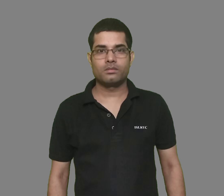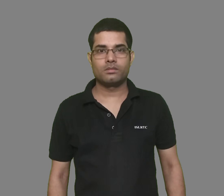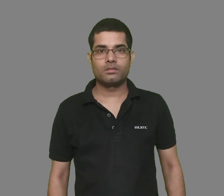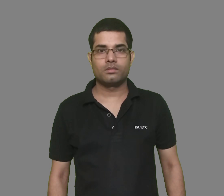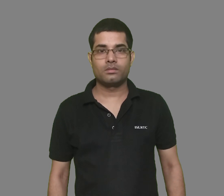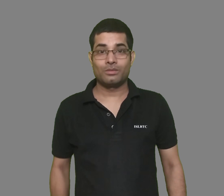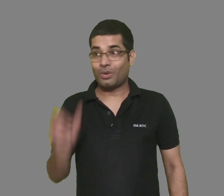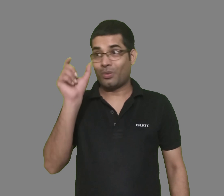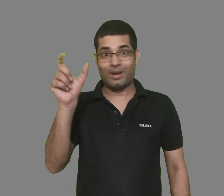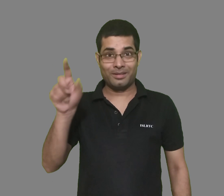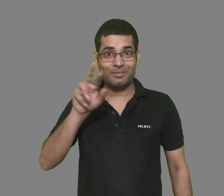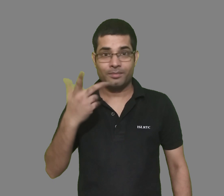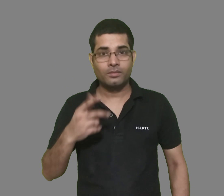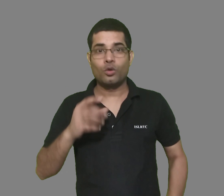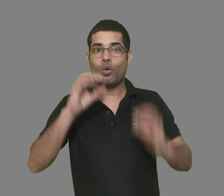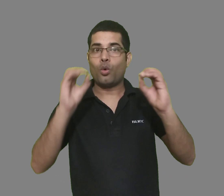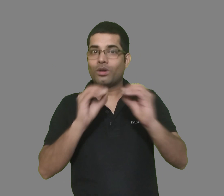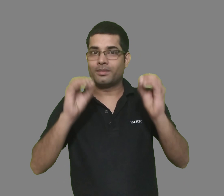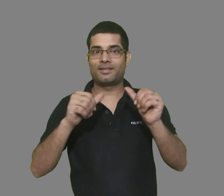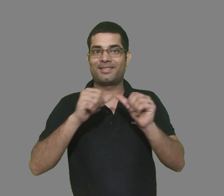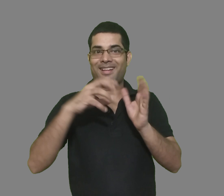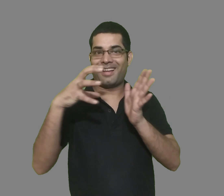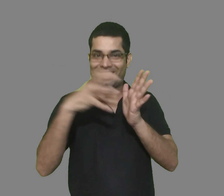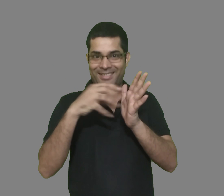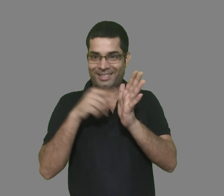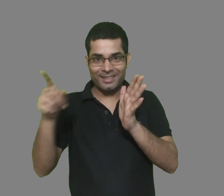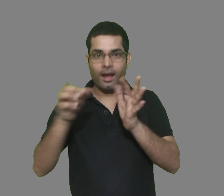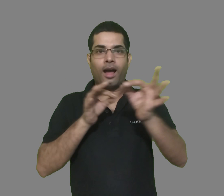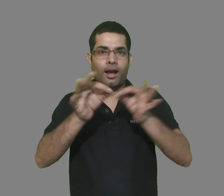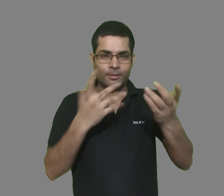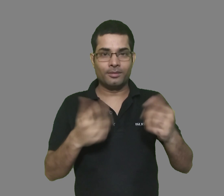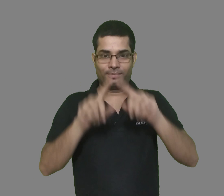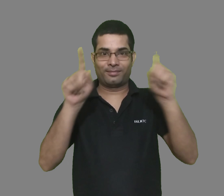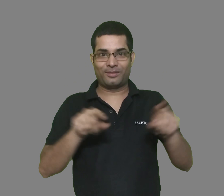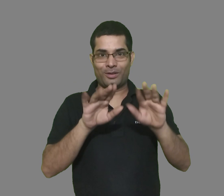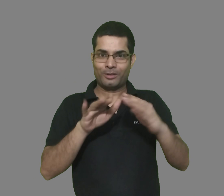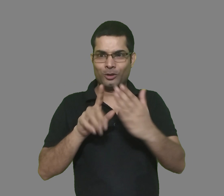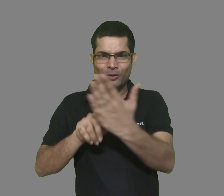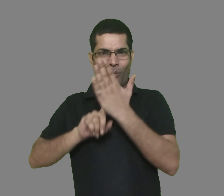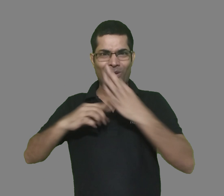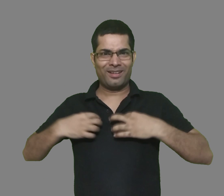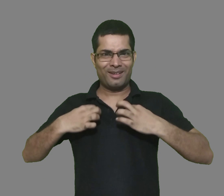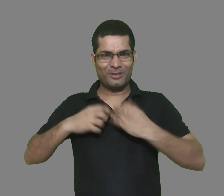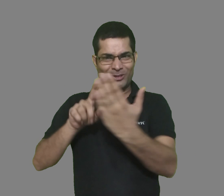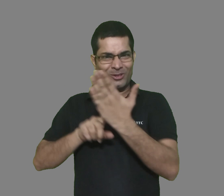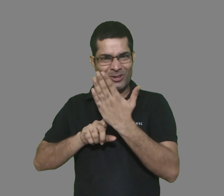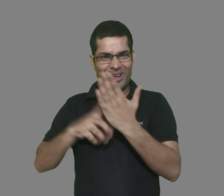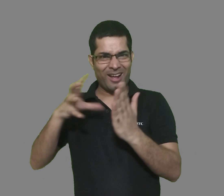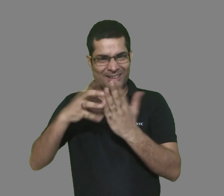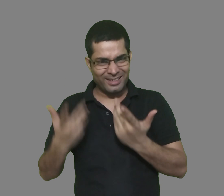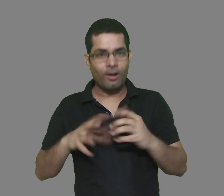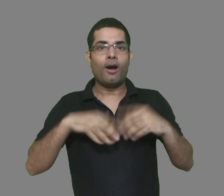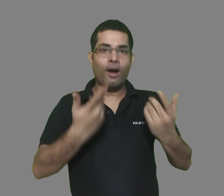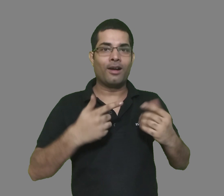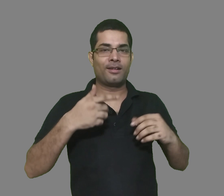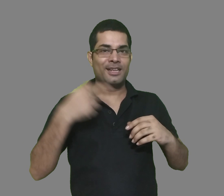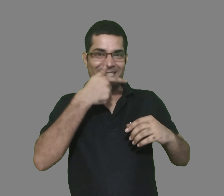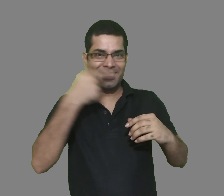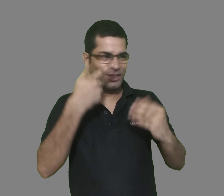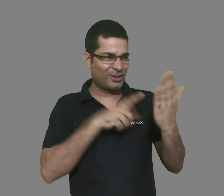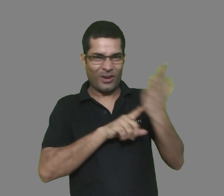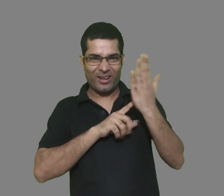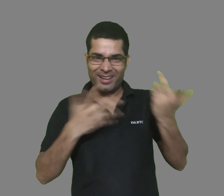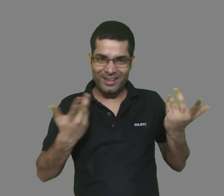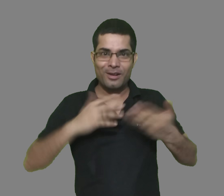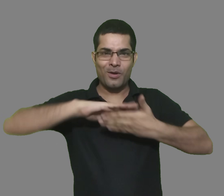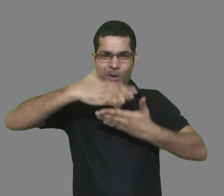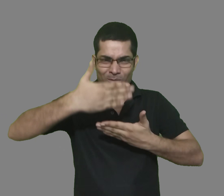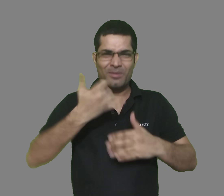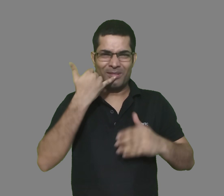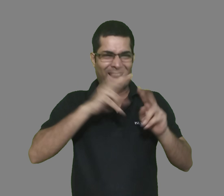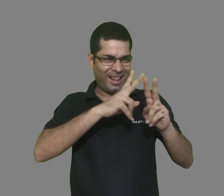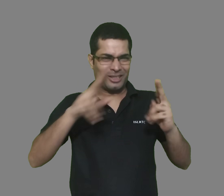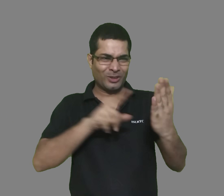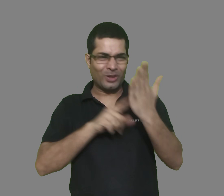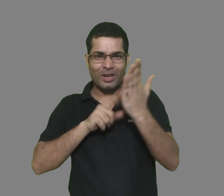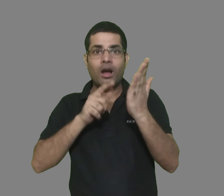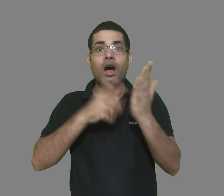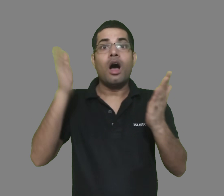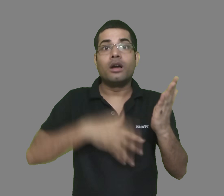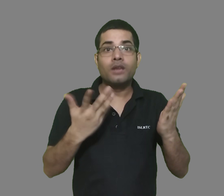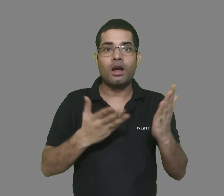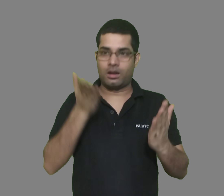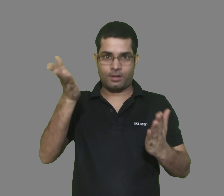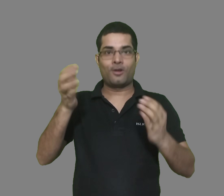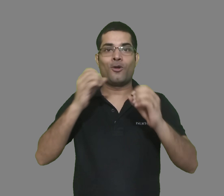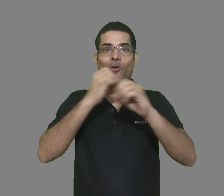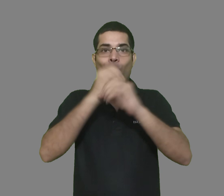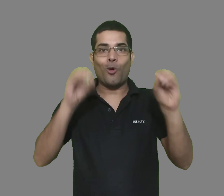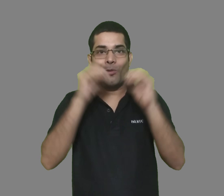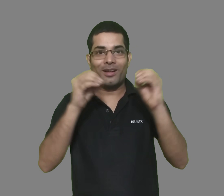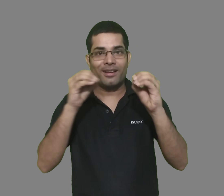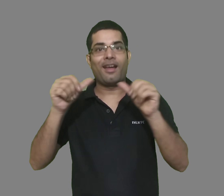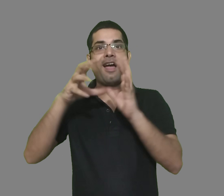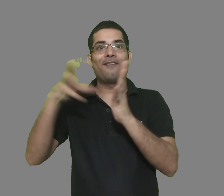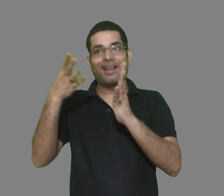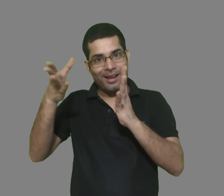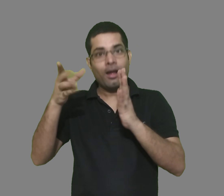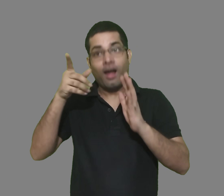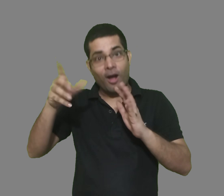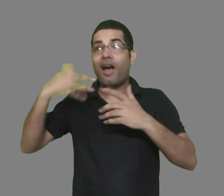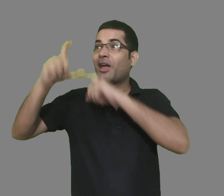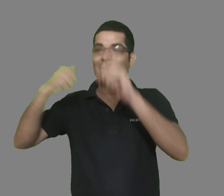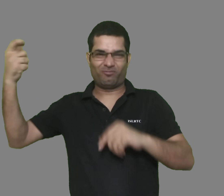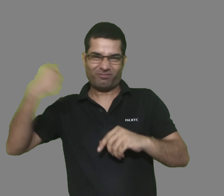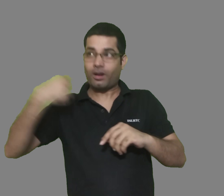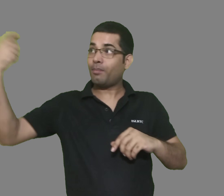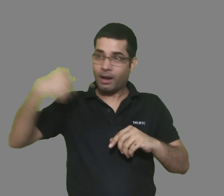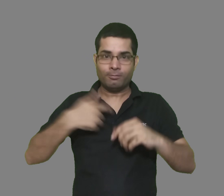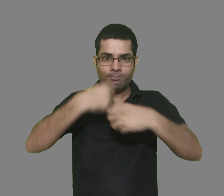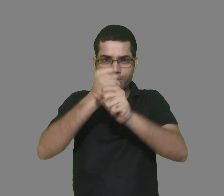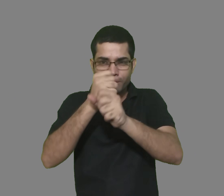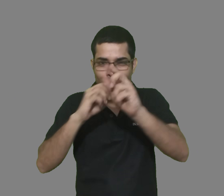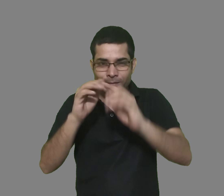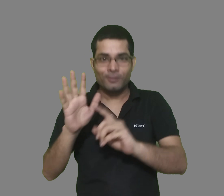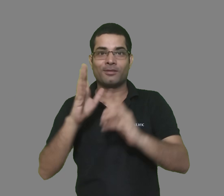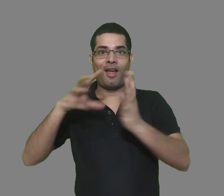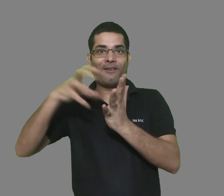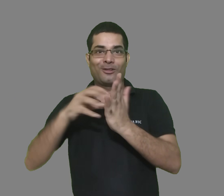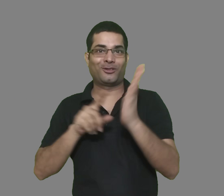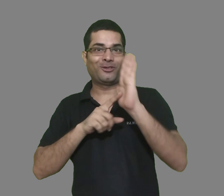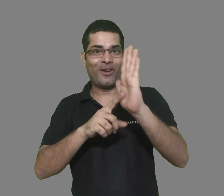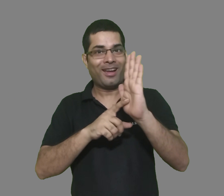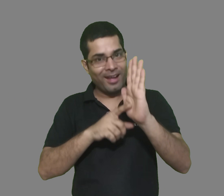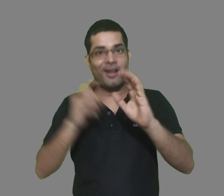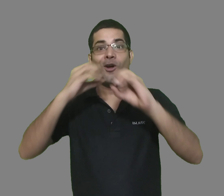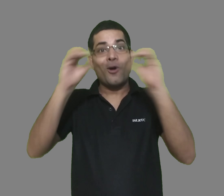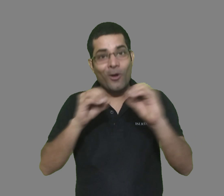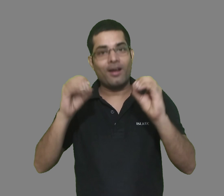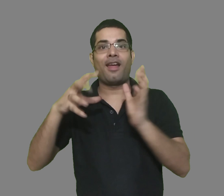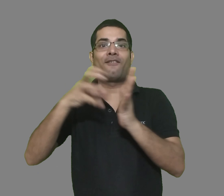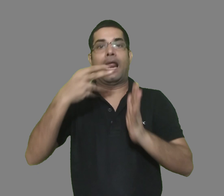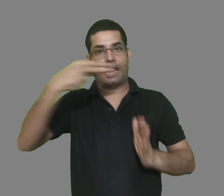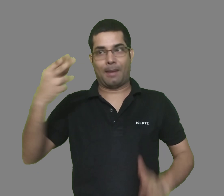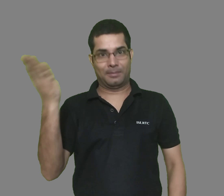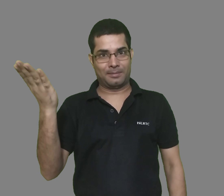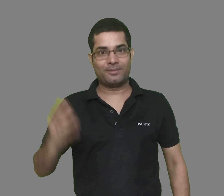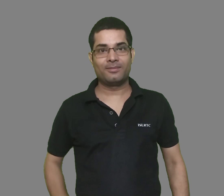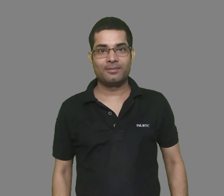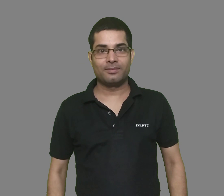Google Ads